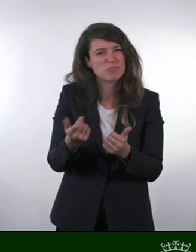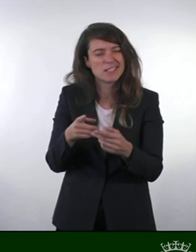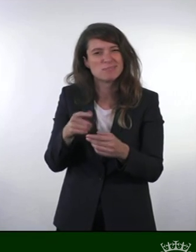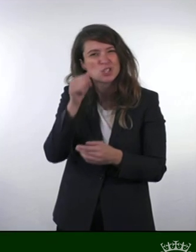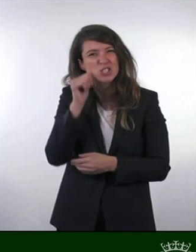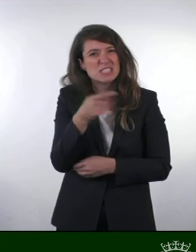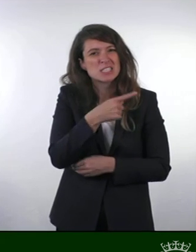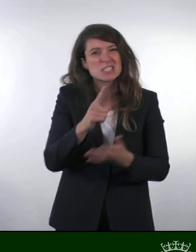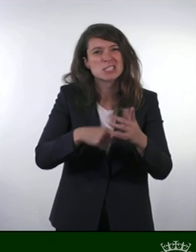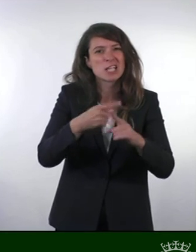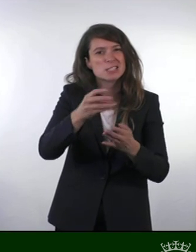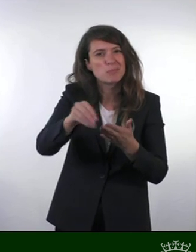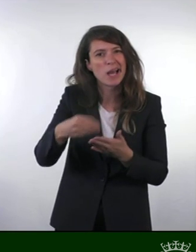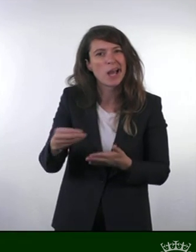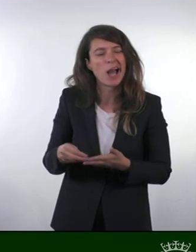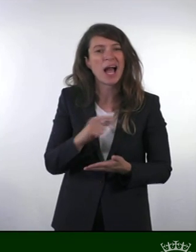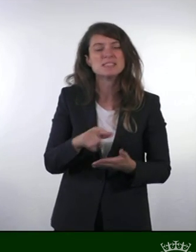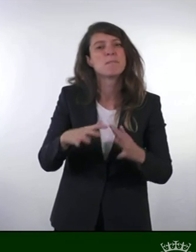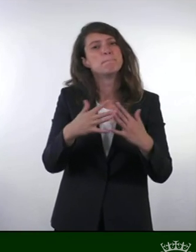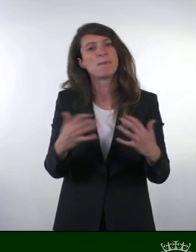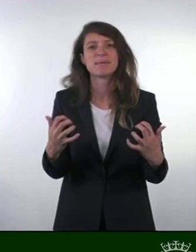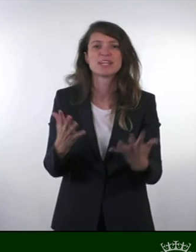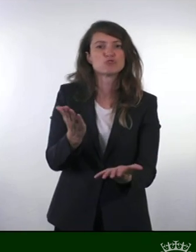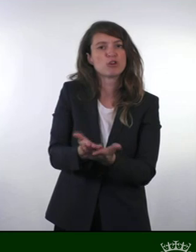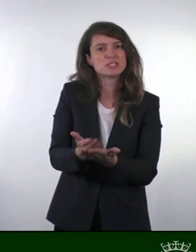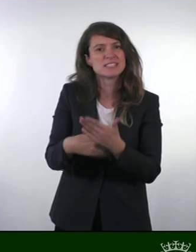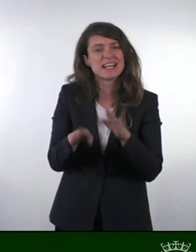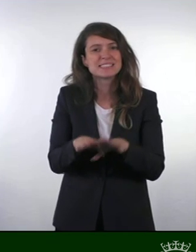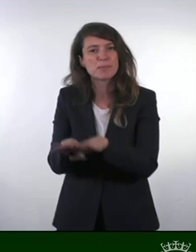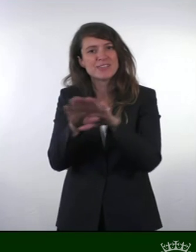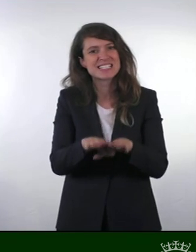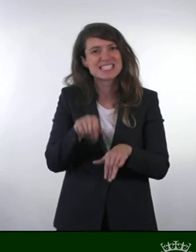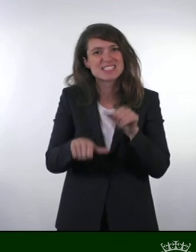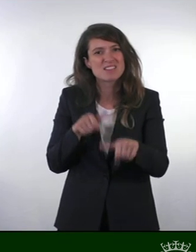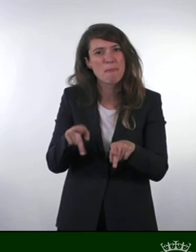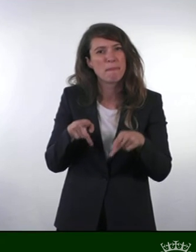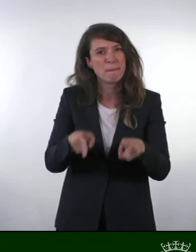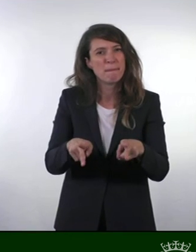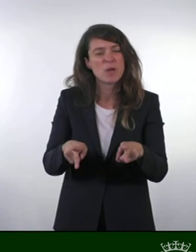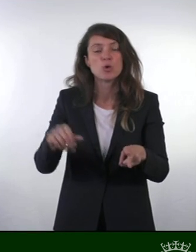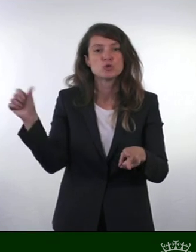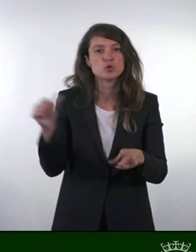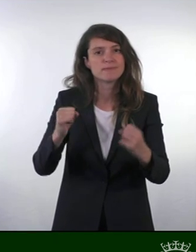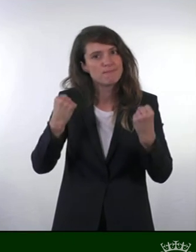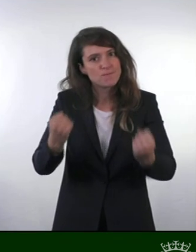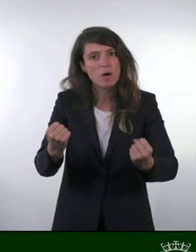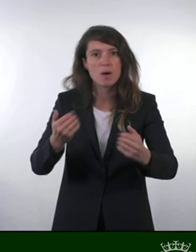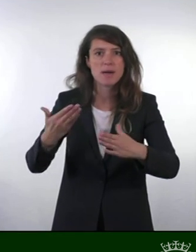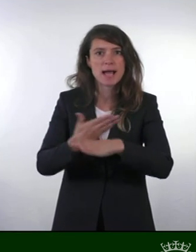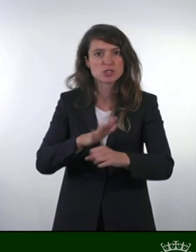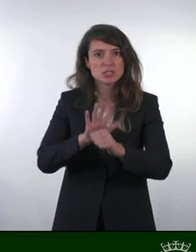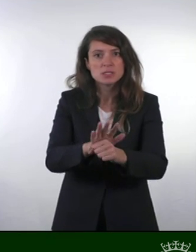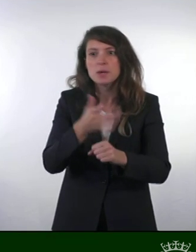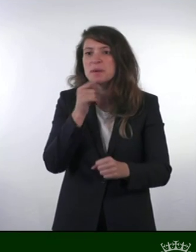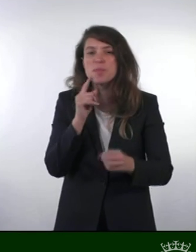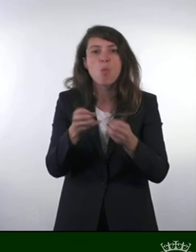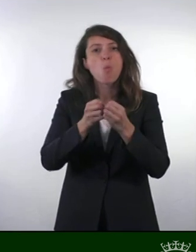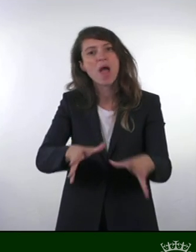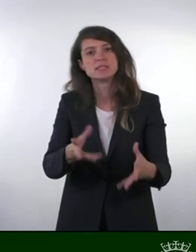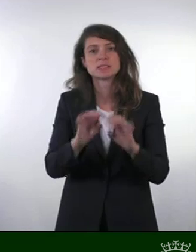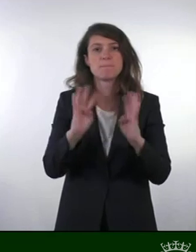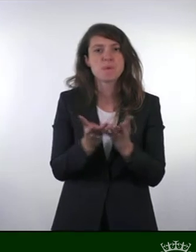It erodes public trust in our democratic systems, and we should take firm action against those who waste our public money.